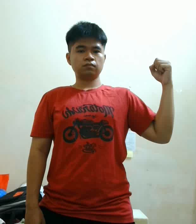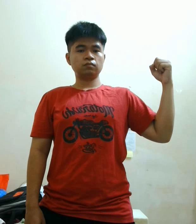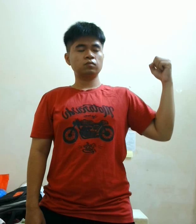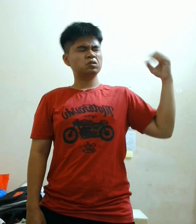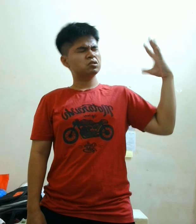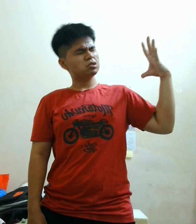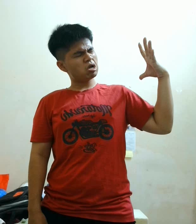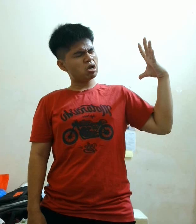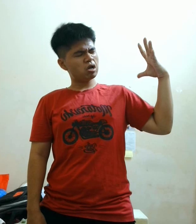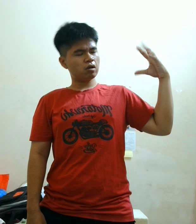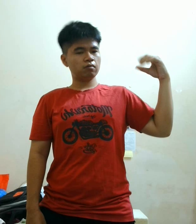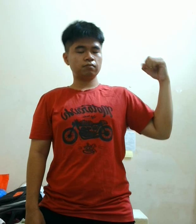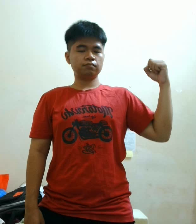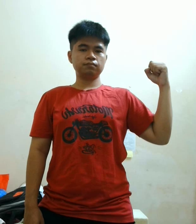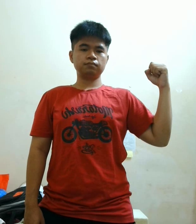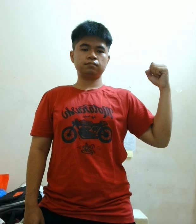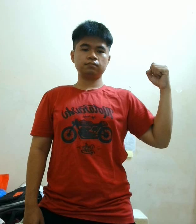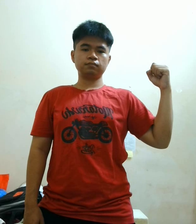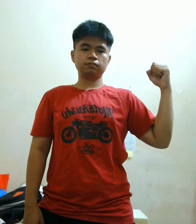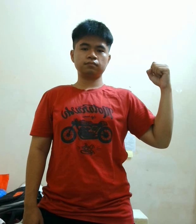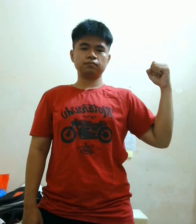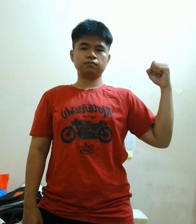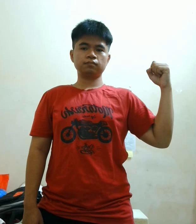troi nang